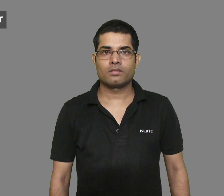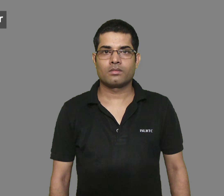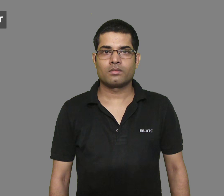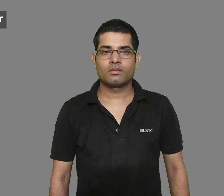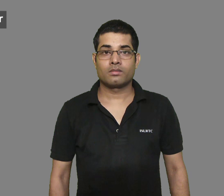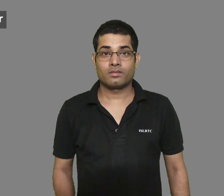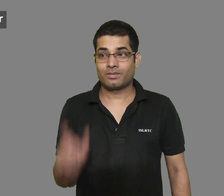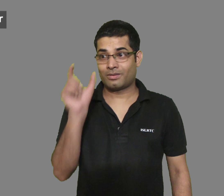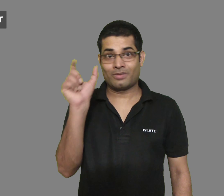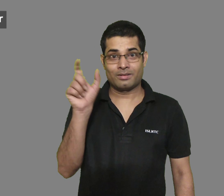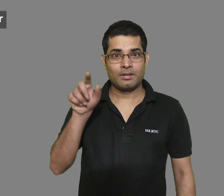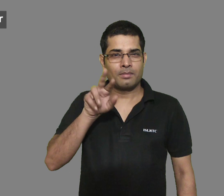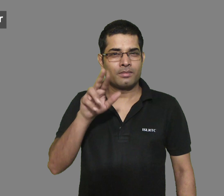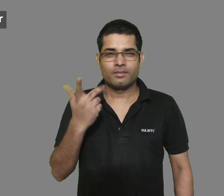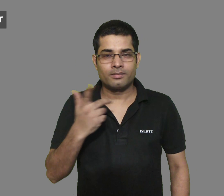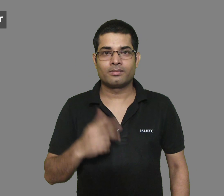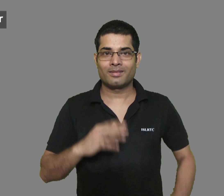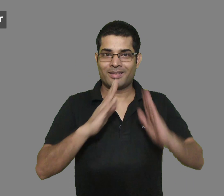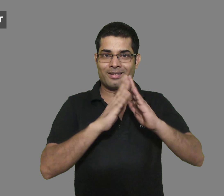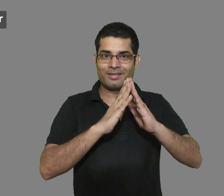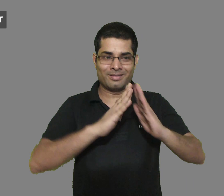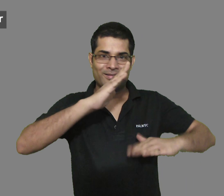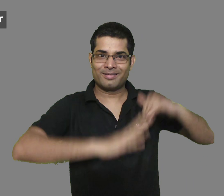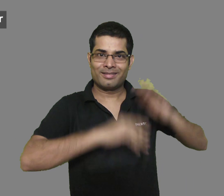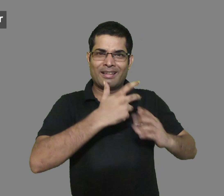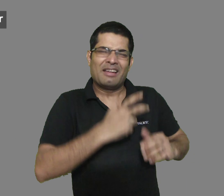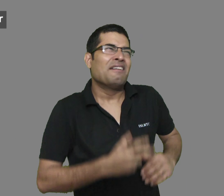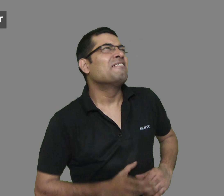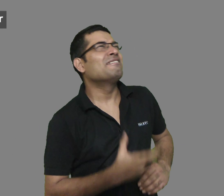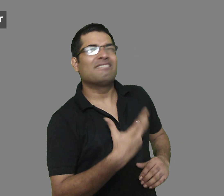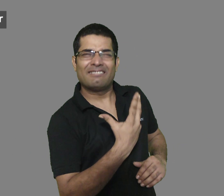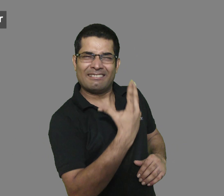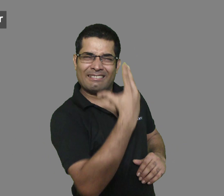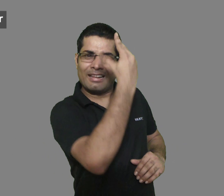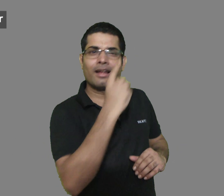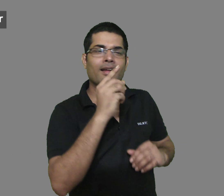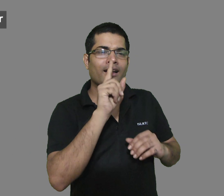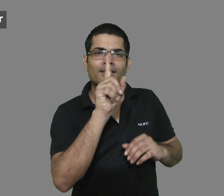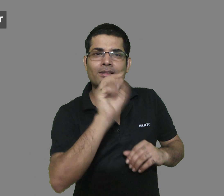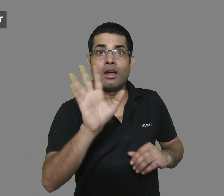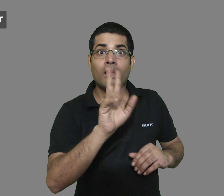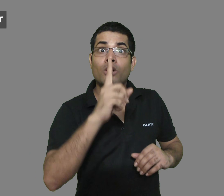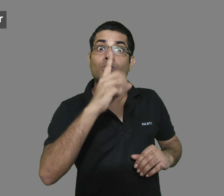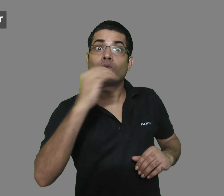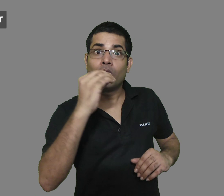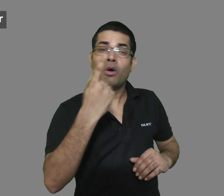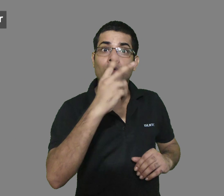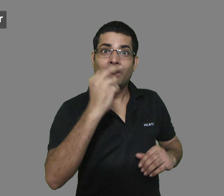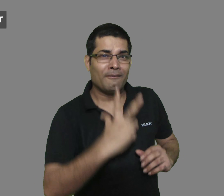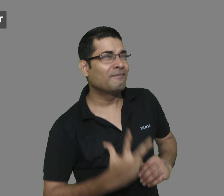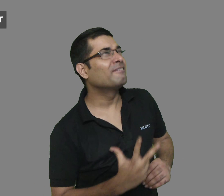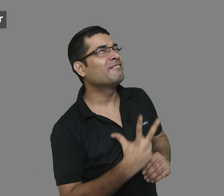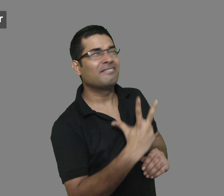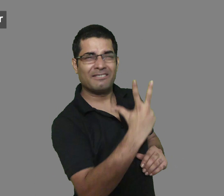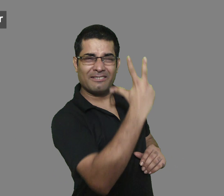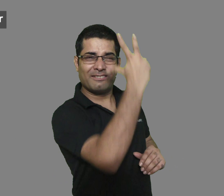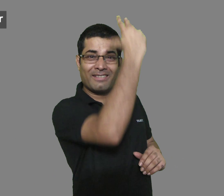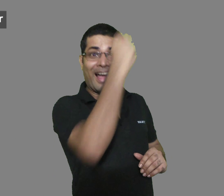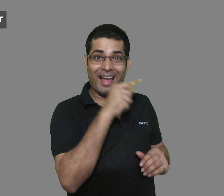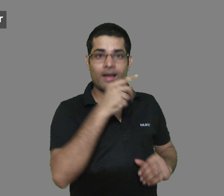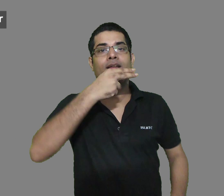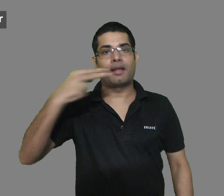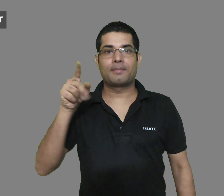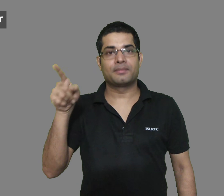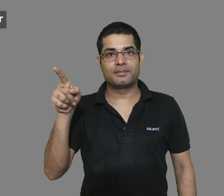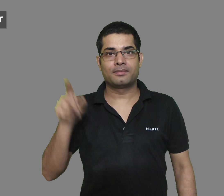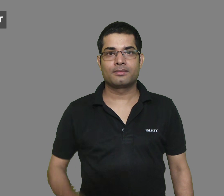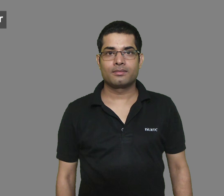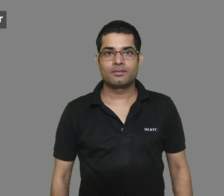Storey Skyscraper